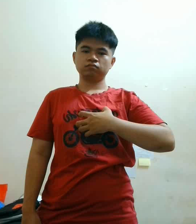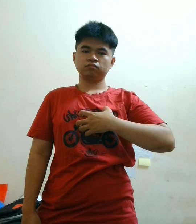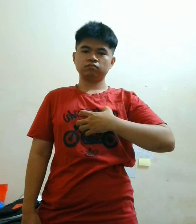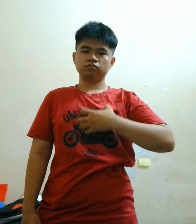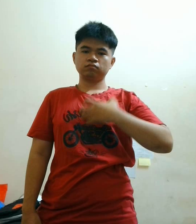tuc gian